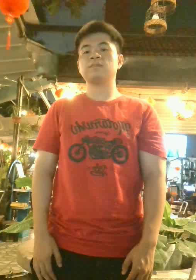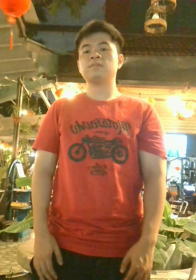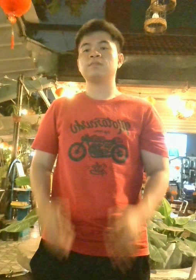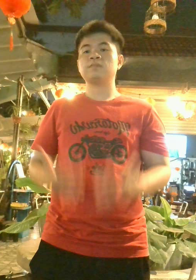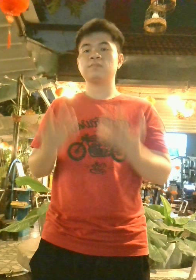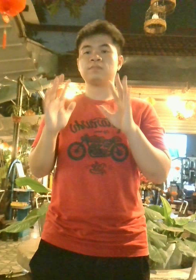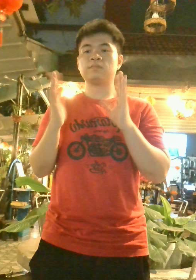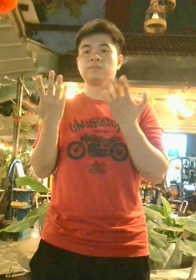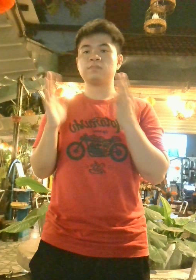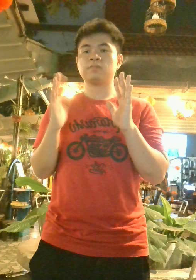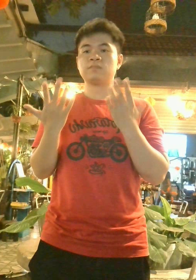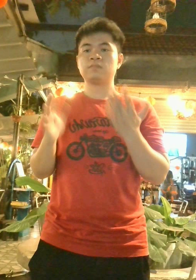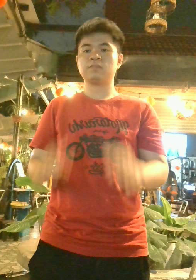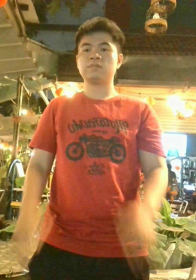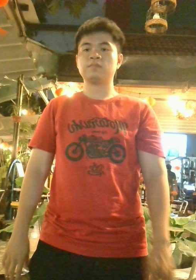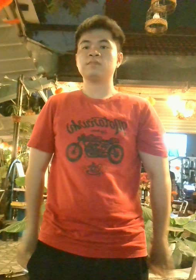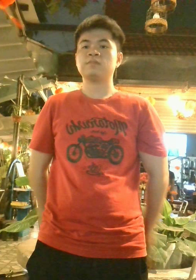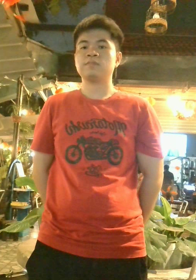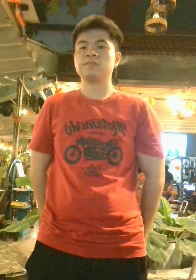vui mừng